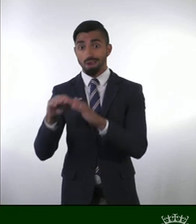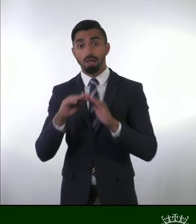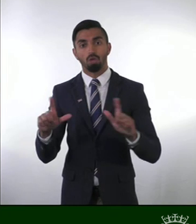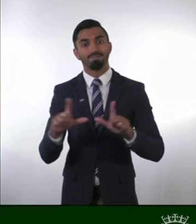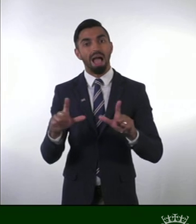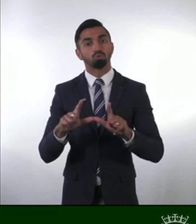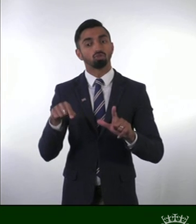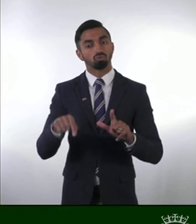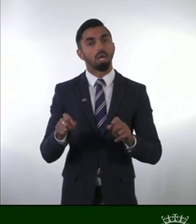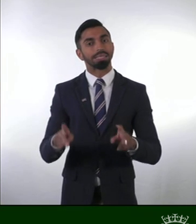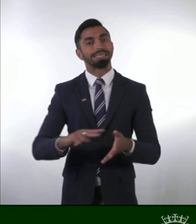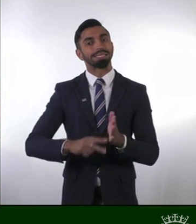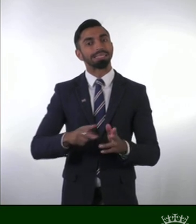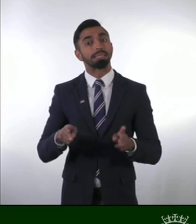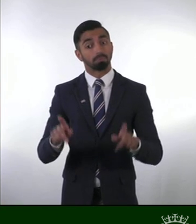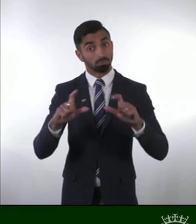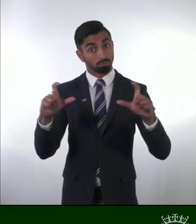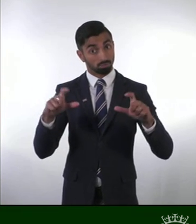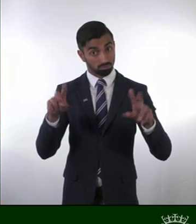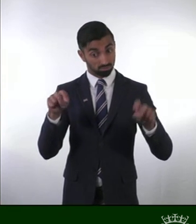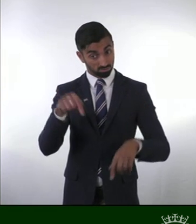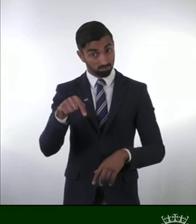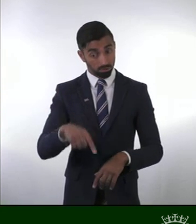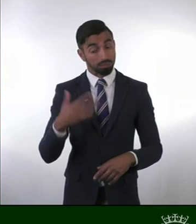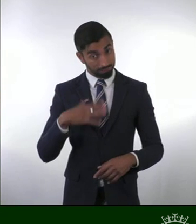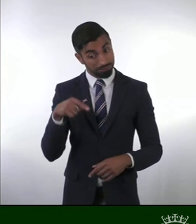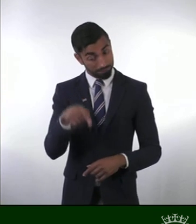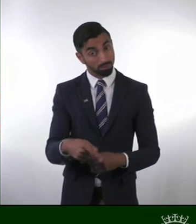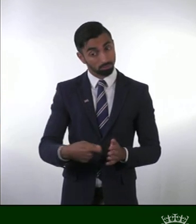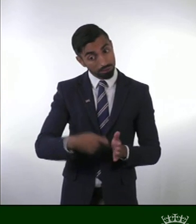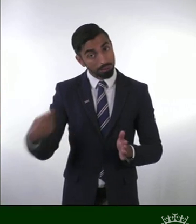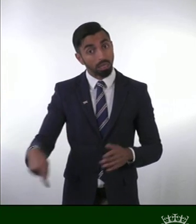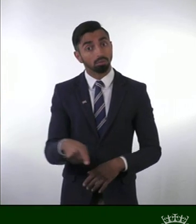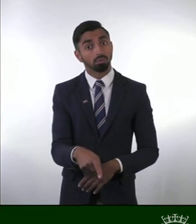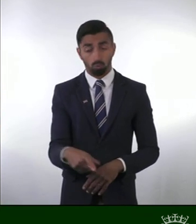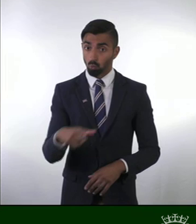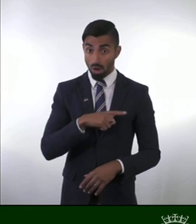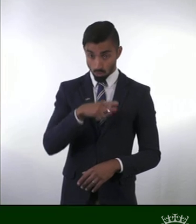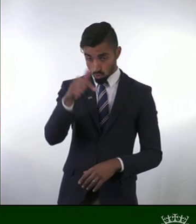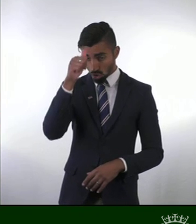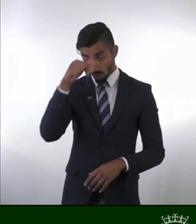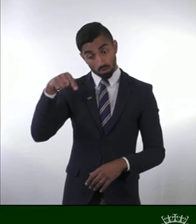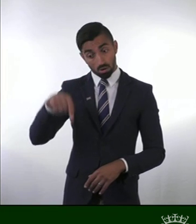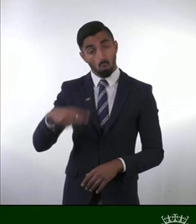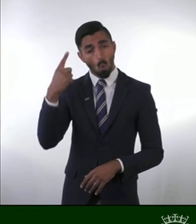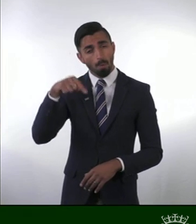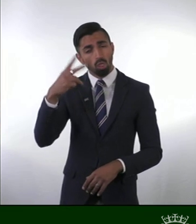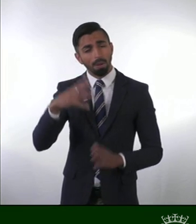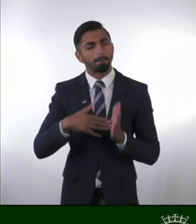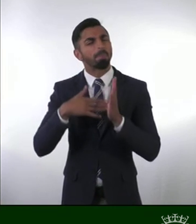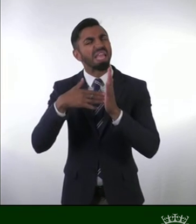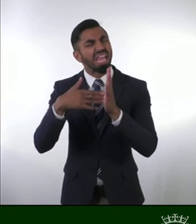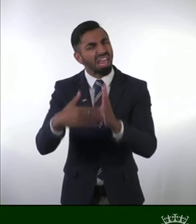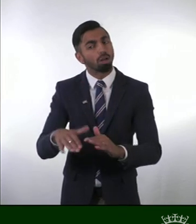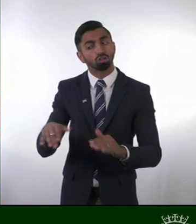Because child poverty numbers are so high in this country, 1.3 million children in low-income families rely on those vouchers.